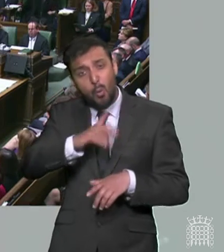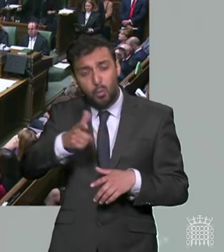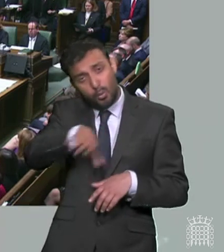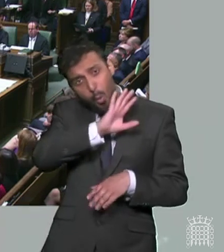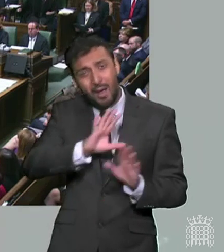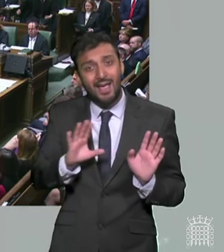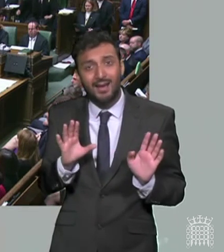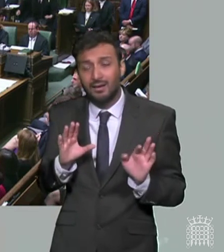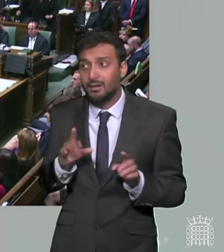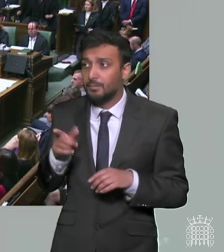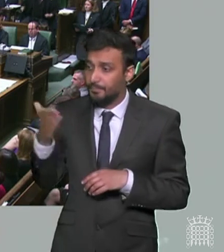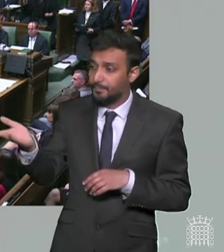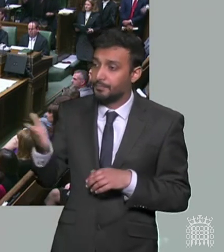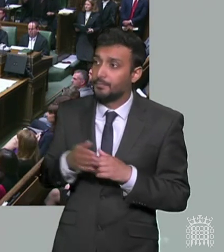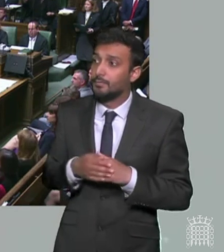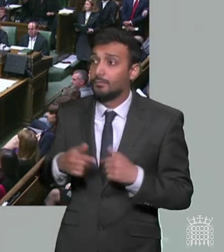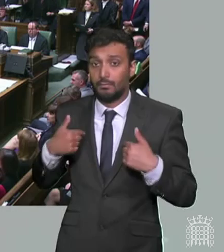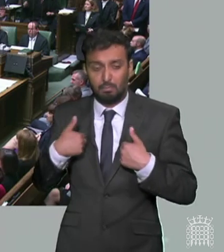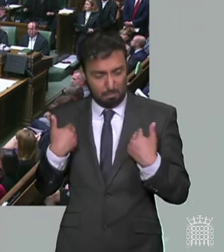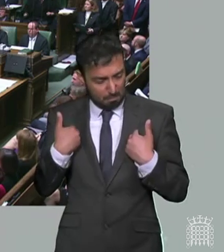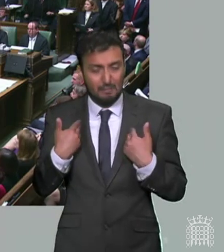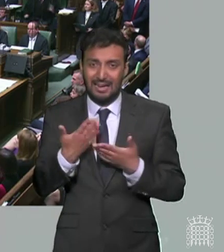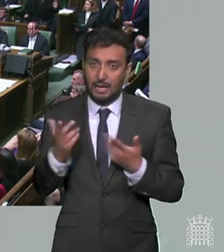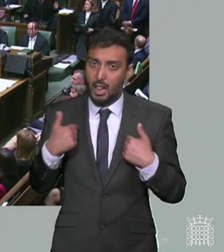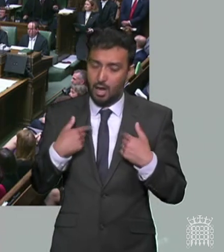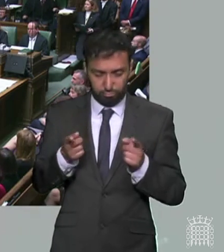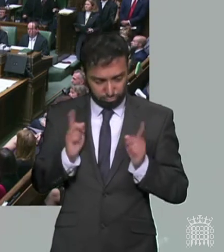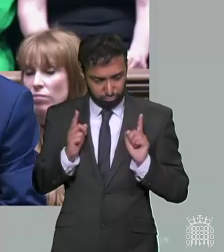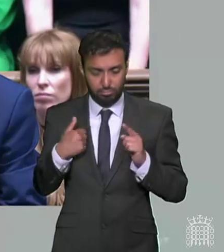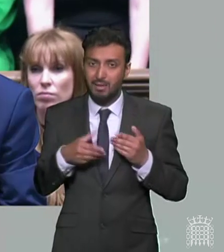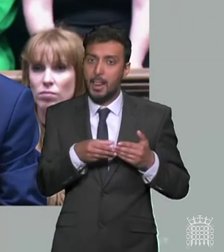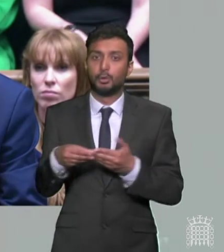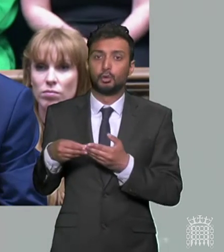I have been clear what leadership looks like.